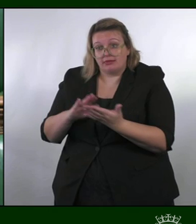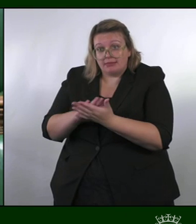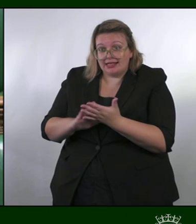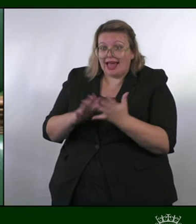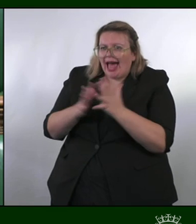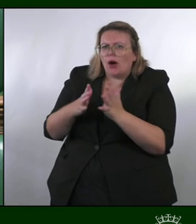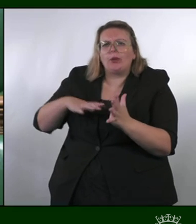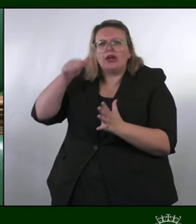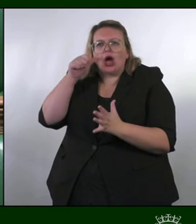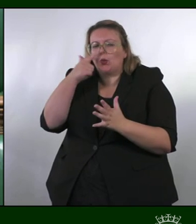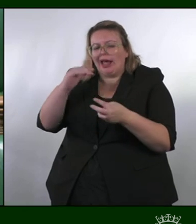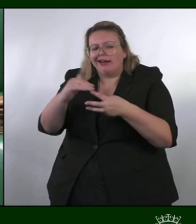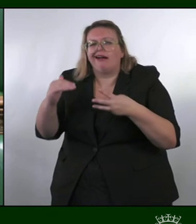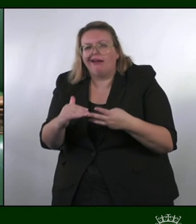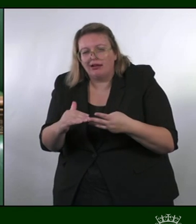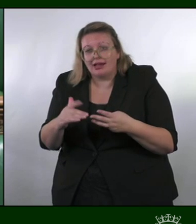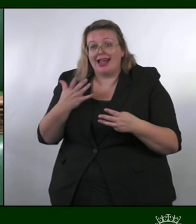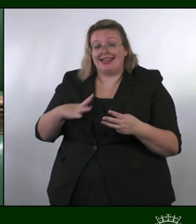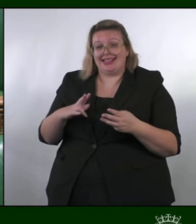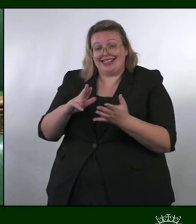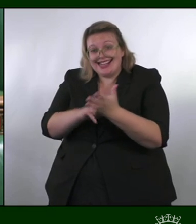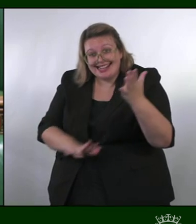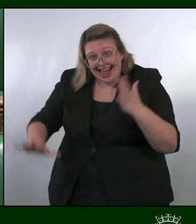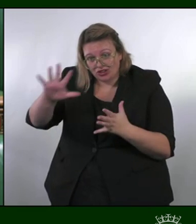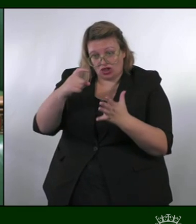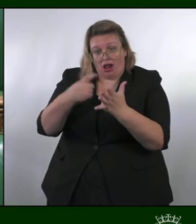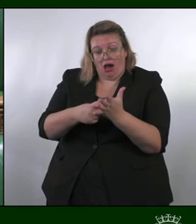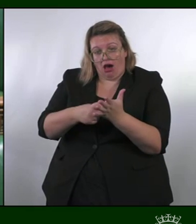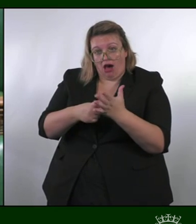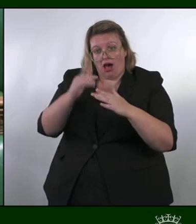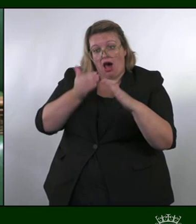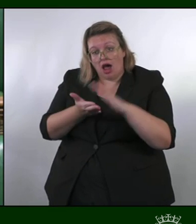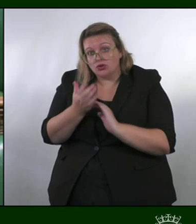The Government are very clear in our commitment to protect the health of this nation and the